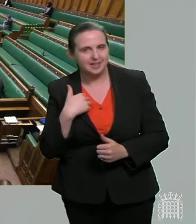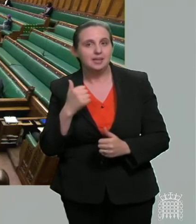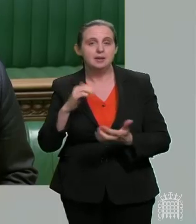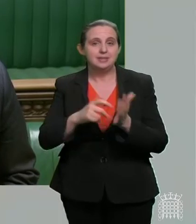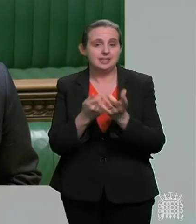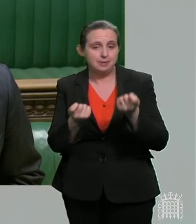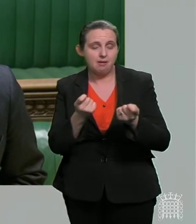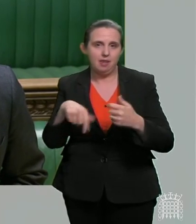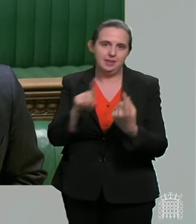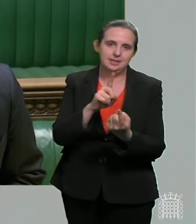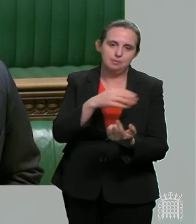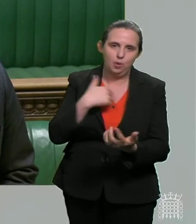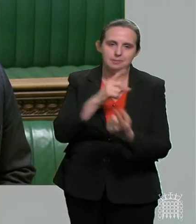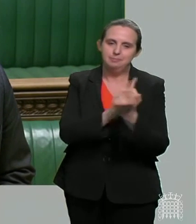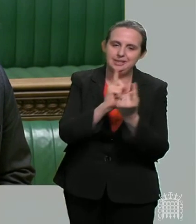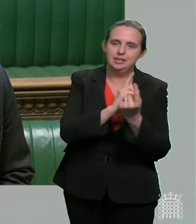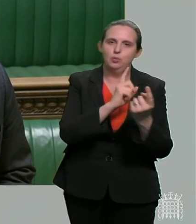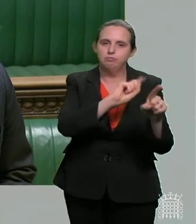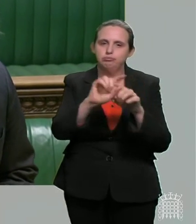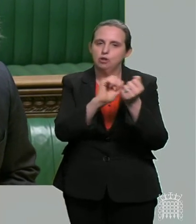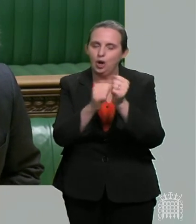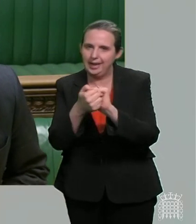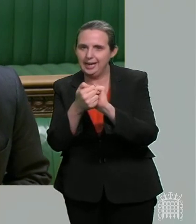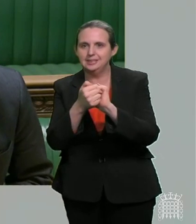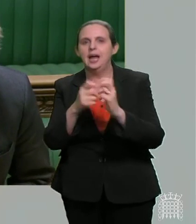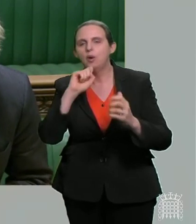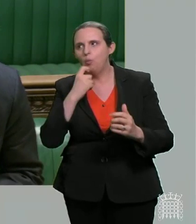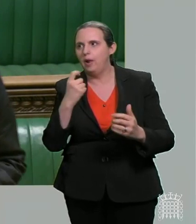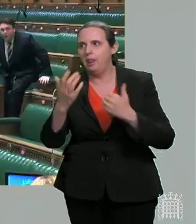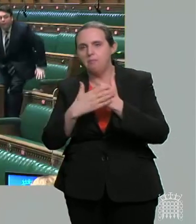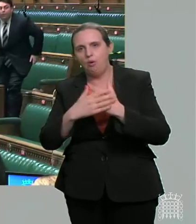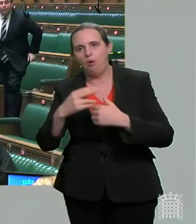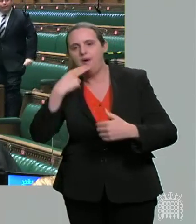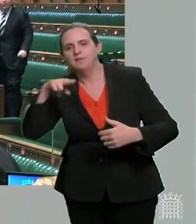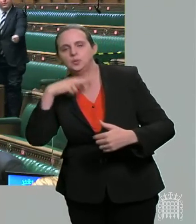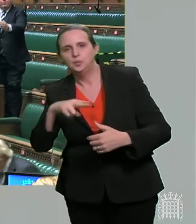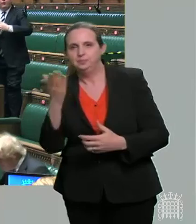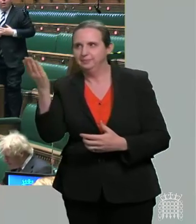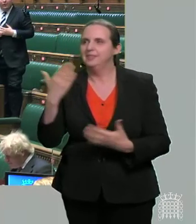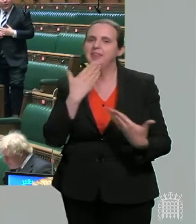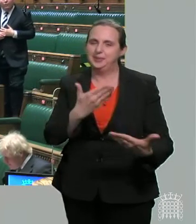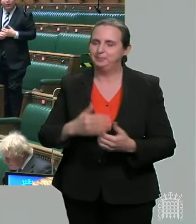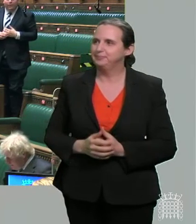This morning I had meetings with ministerial colleagues and others. In addition to my duties in this House, I shall have further such meetings later today.